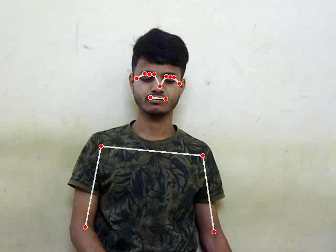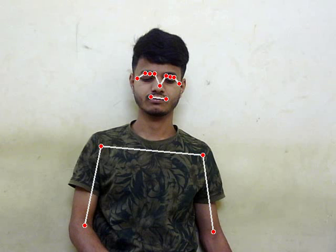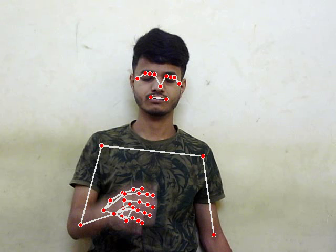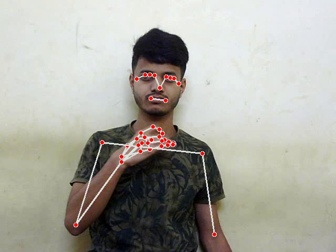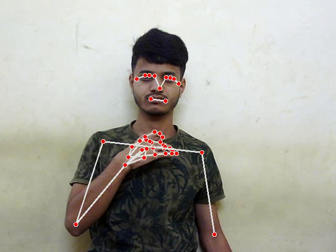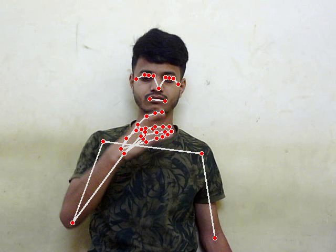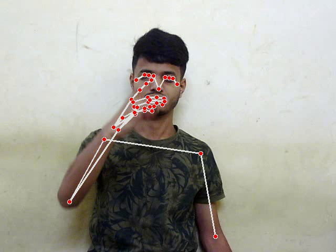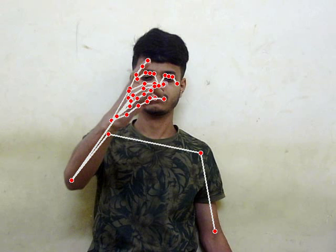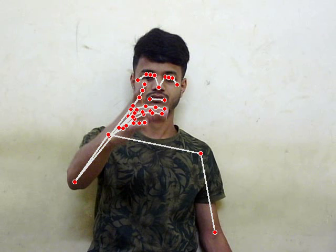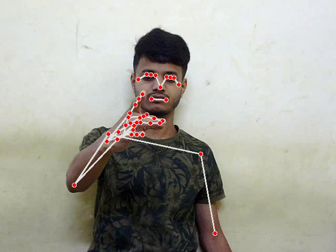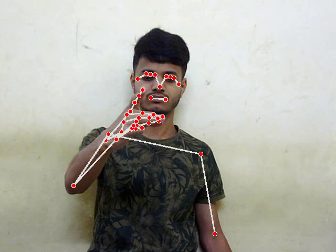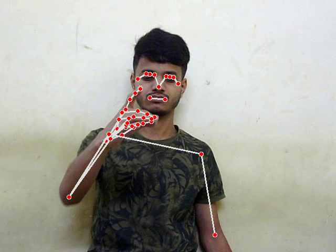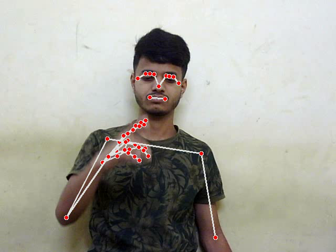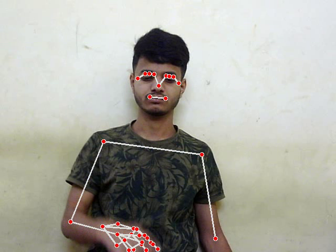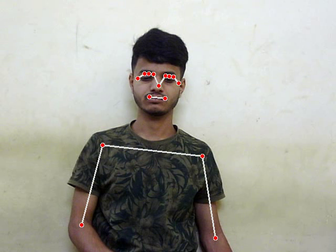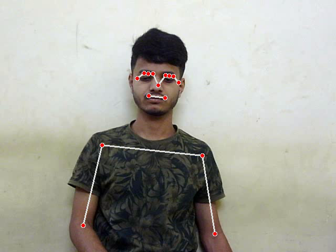like